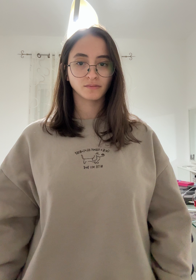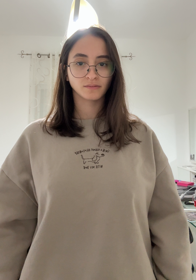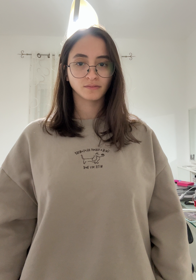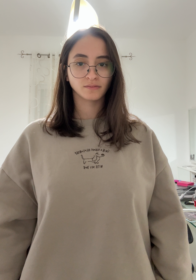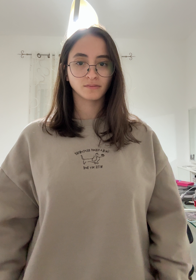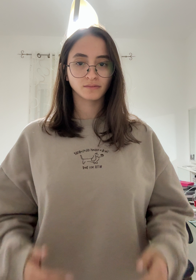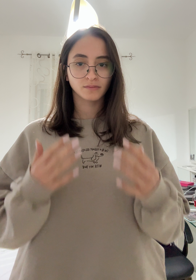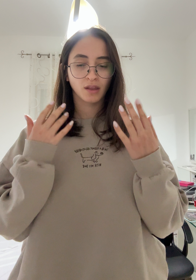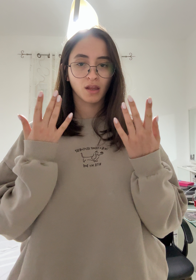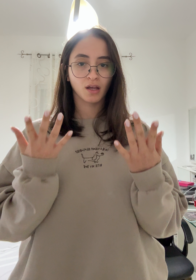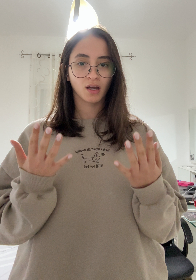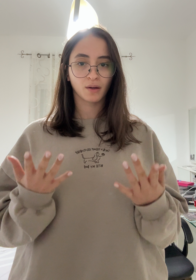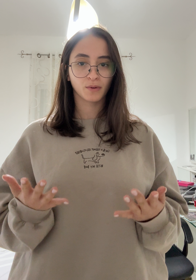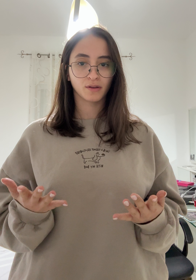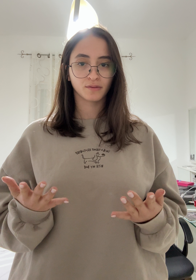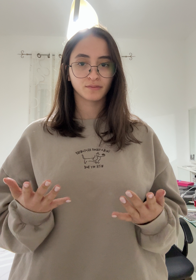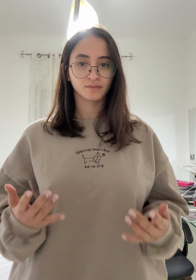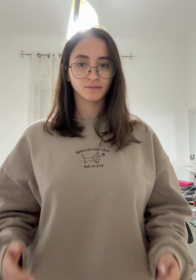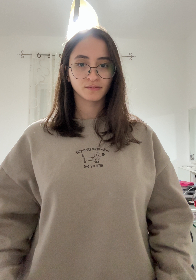כמה